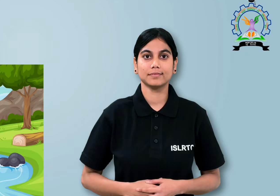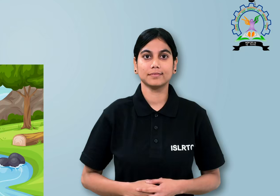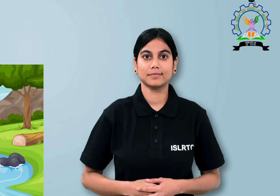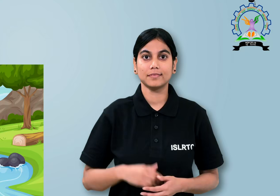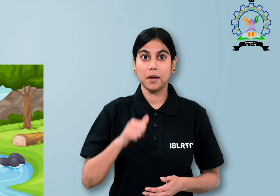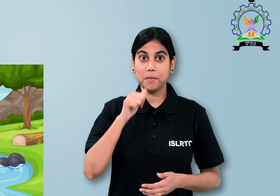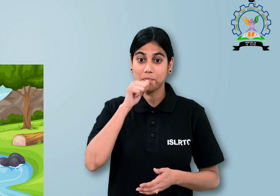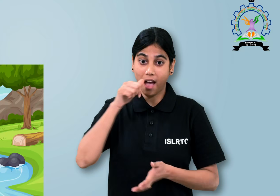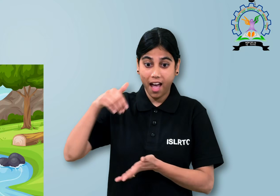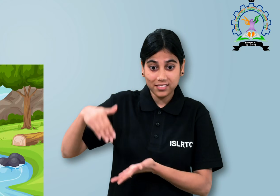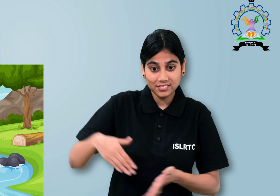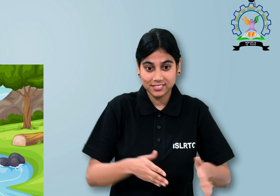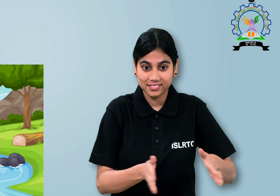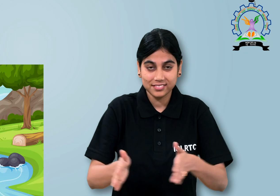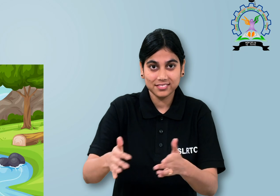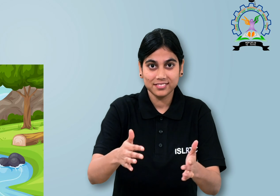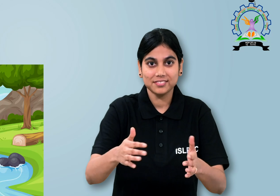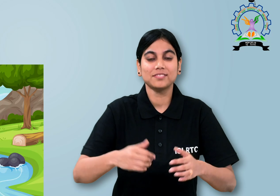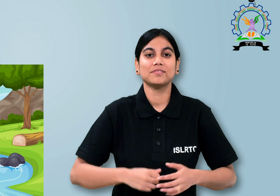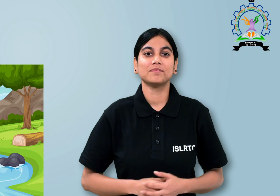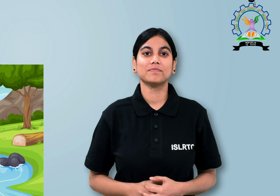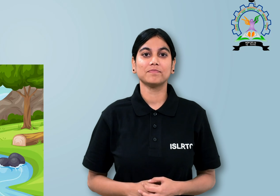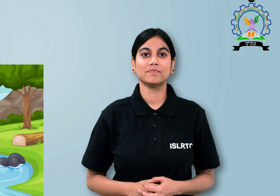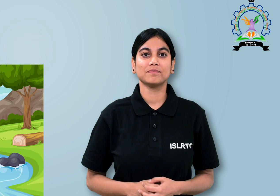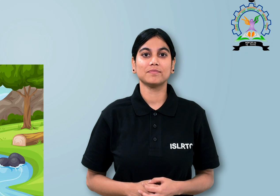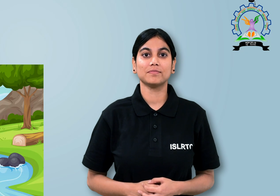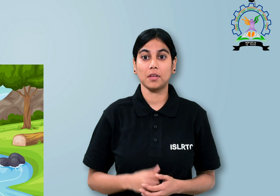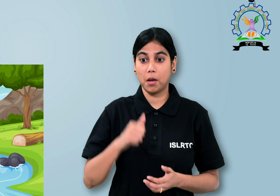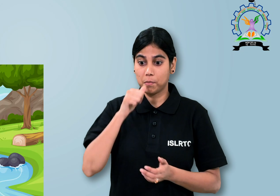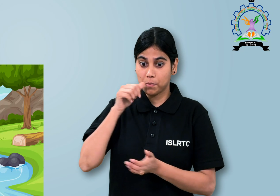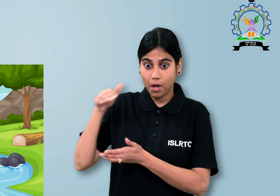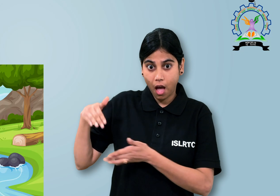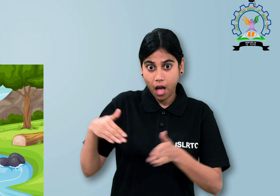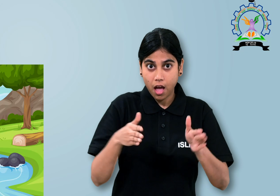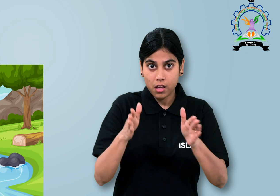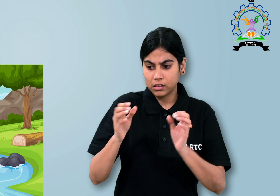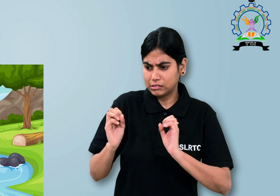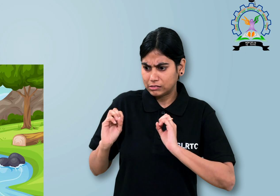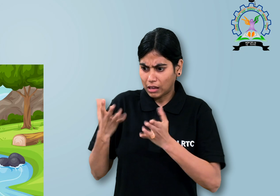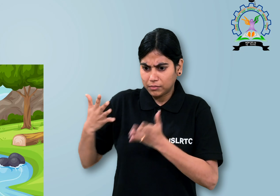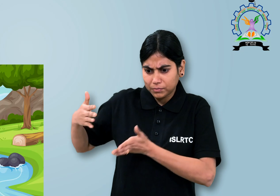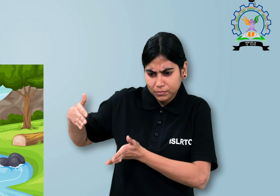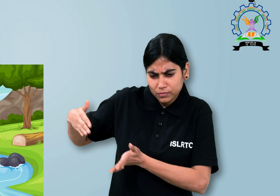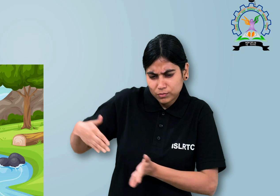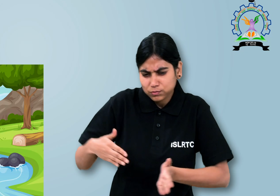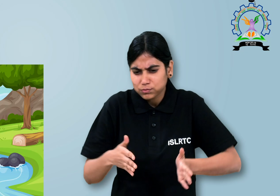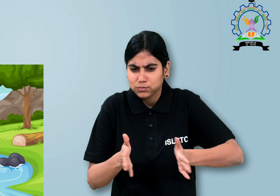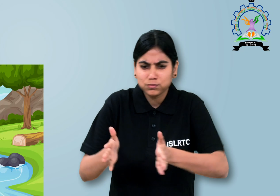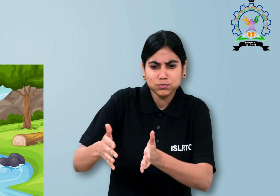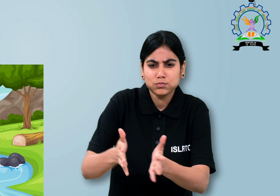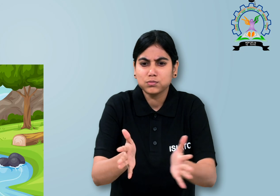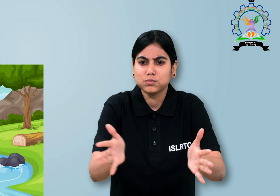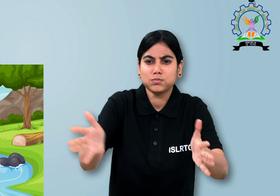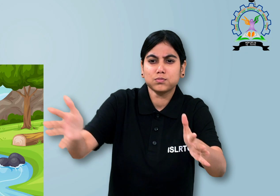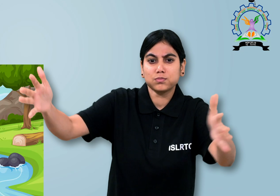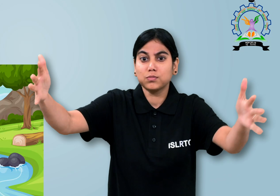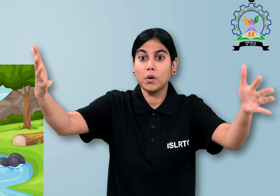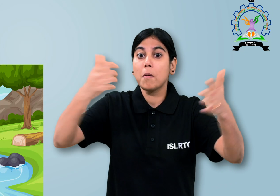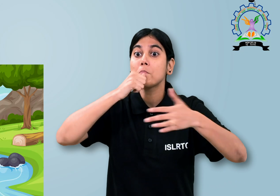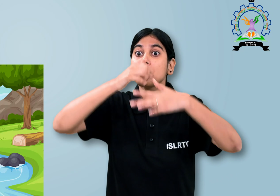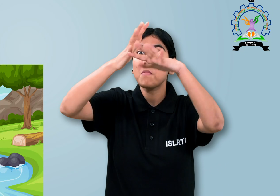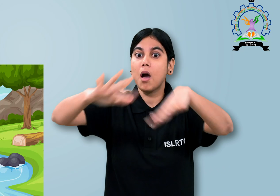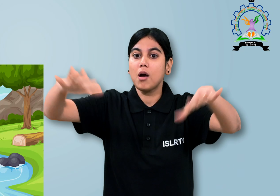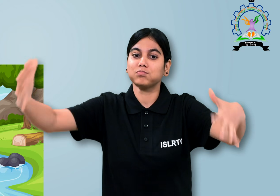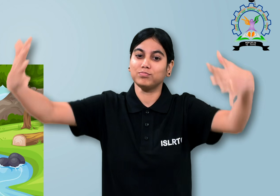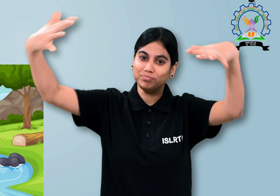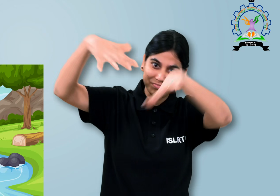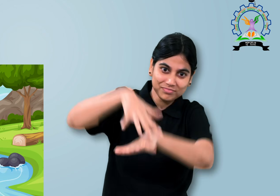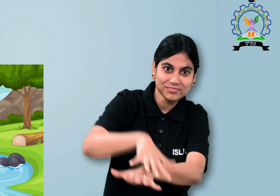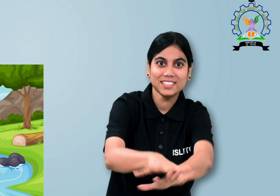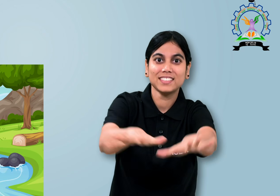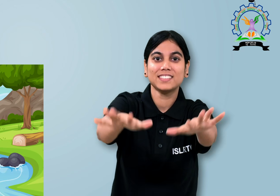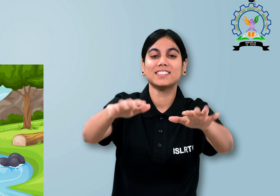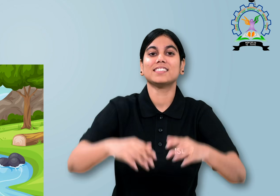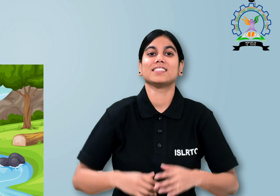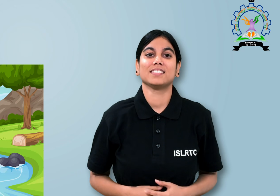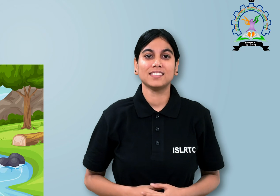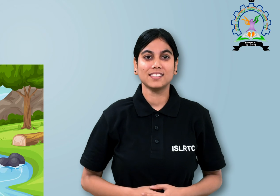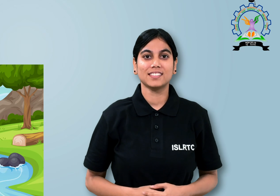River A river is a flowing stream of water that leads to the sea, a lake or another river.